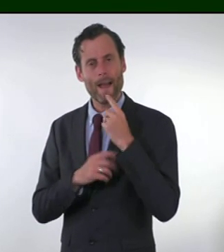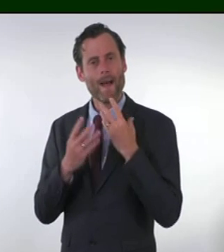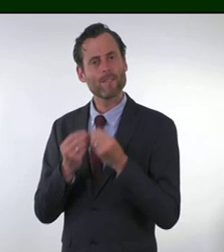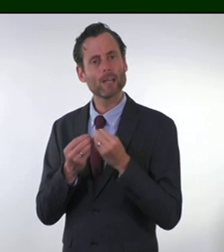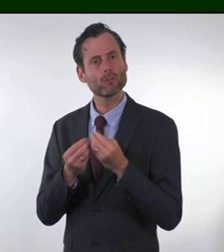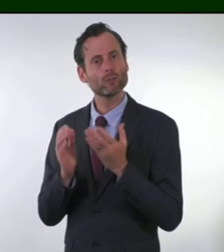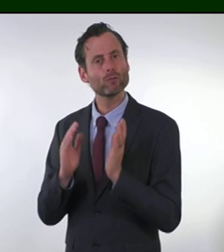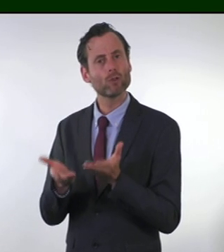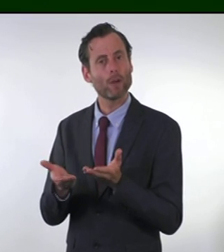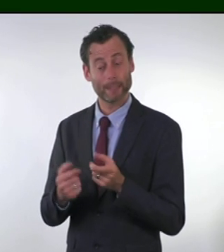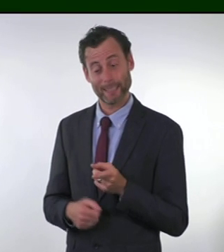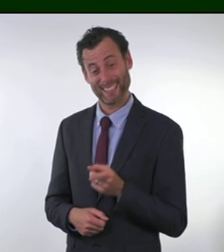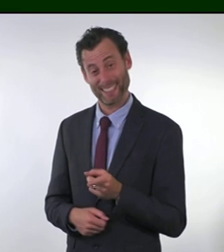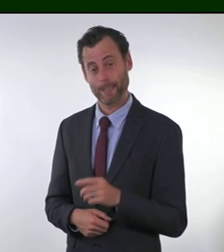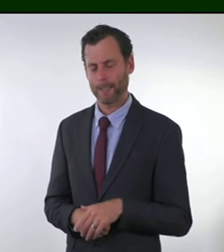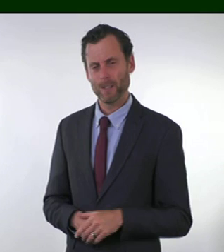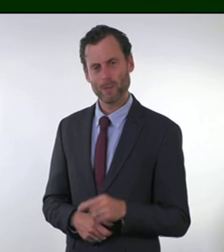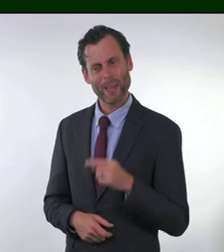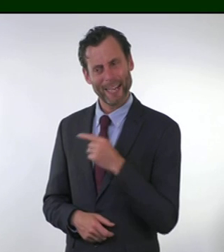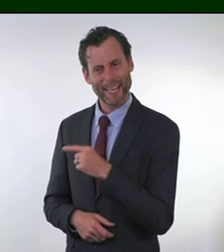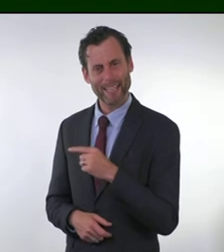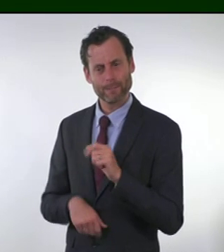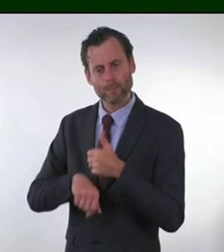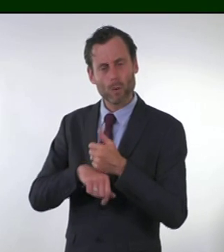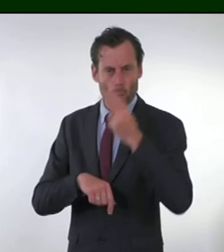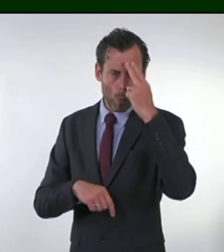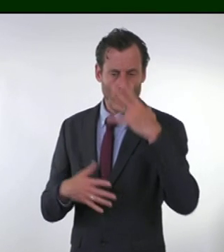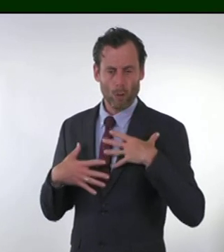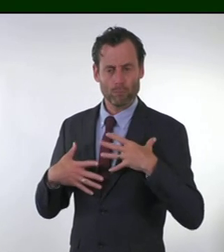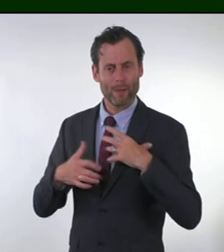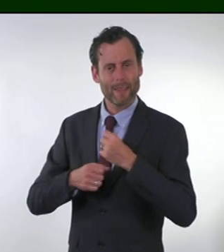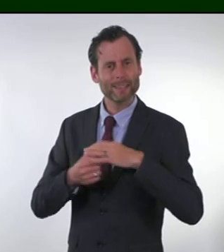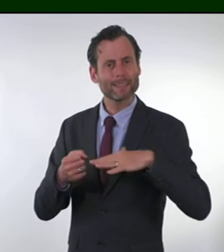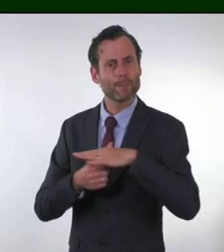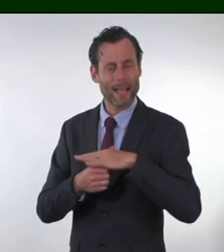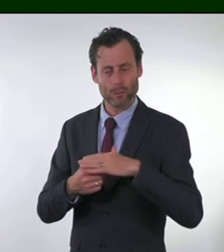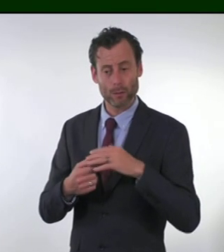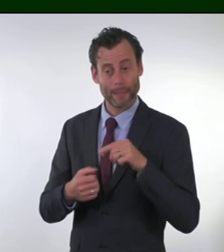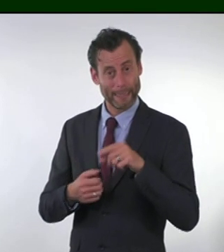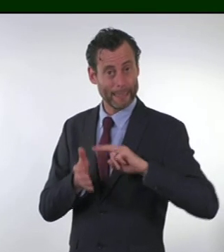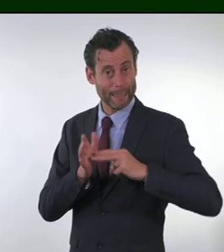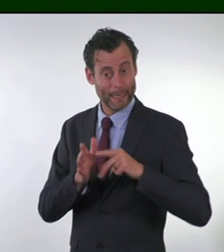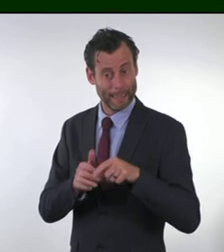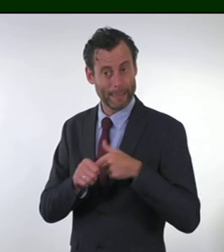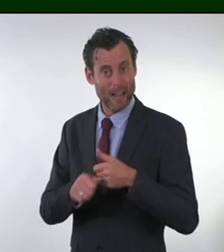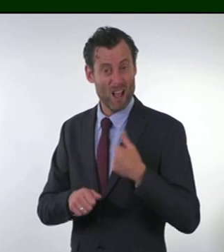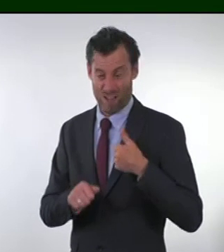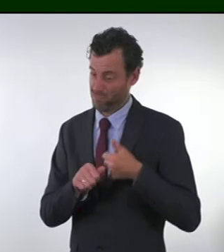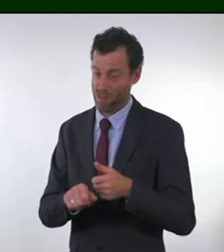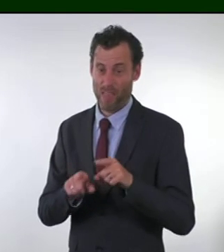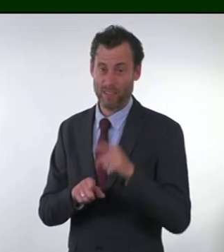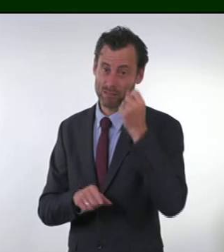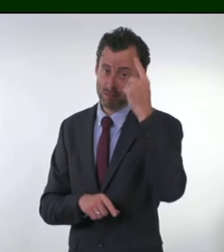I also know that he is taking forward actions on our breathing space initiative, which is something that he passionately believes in, and I wholeheartedly support those efforts.